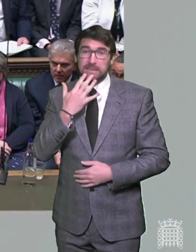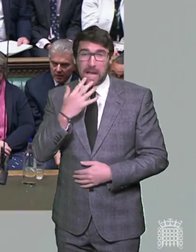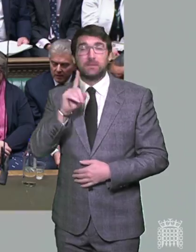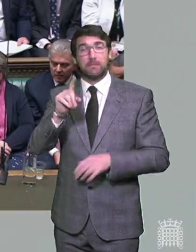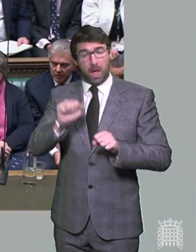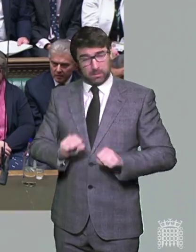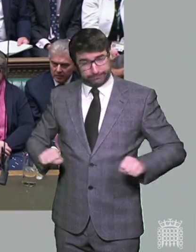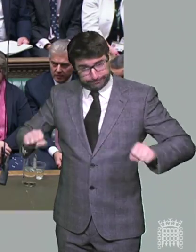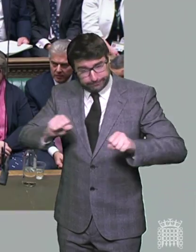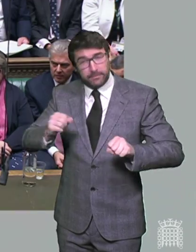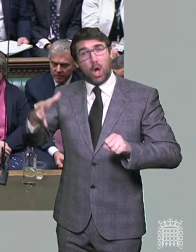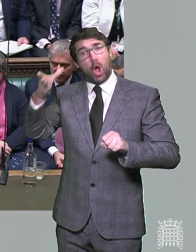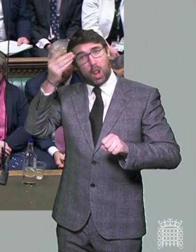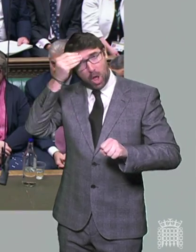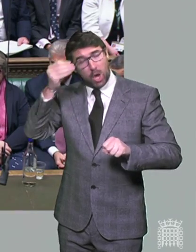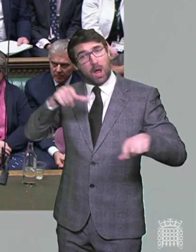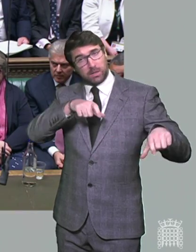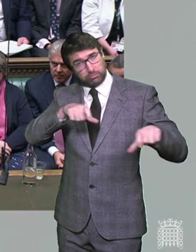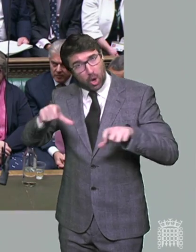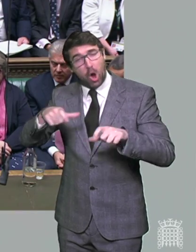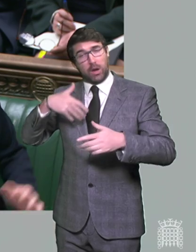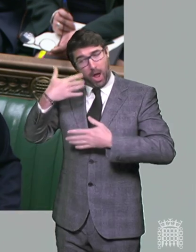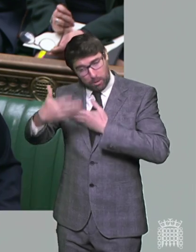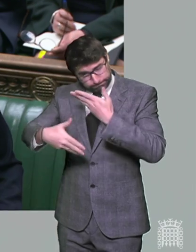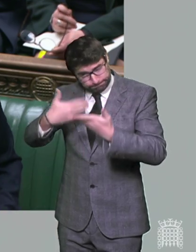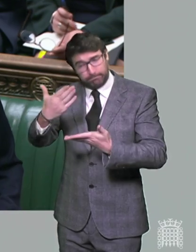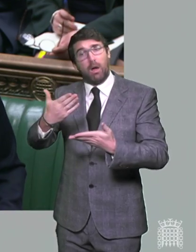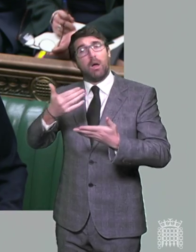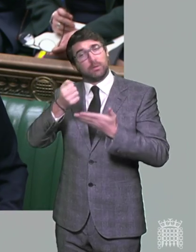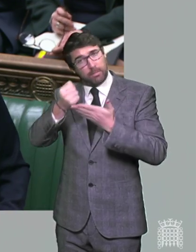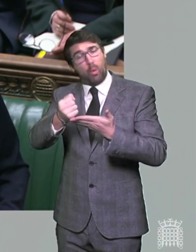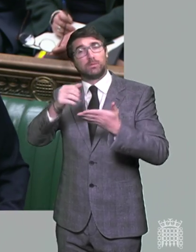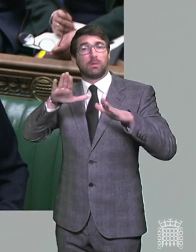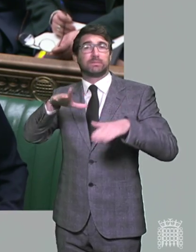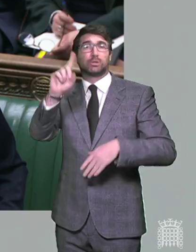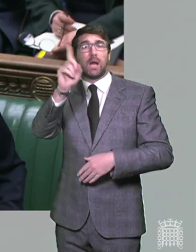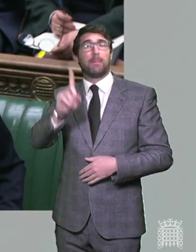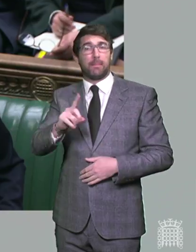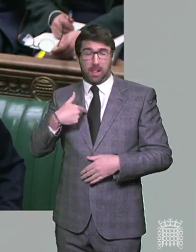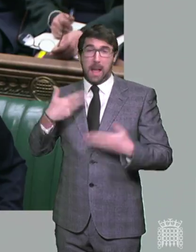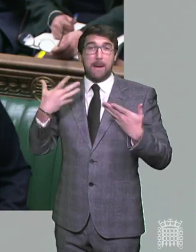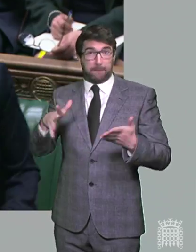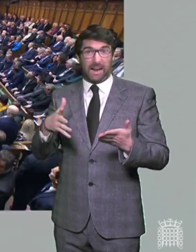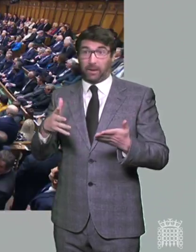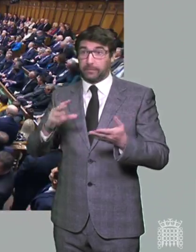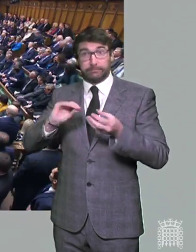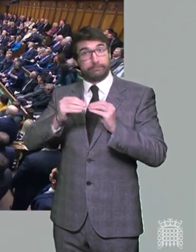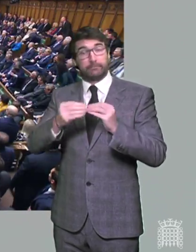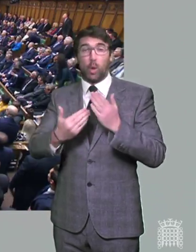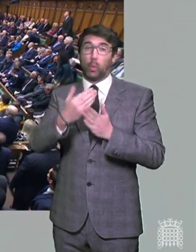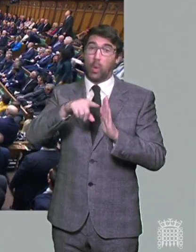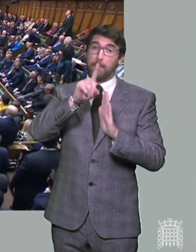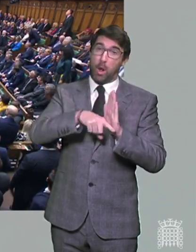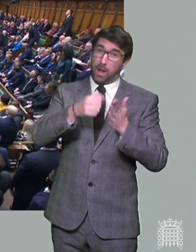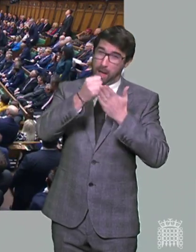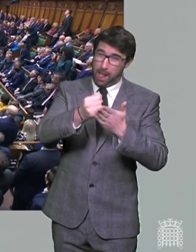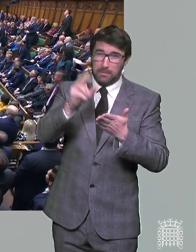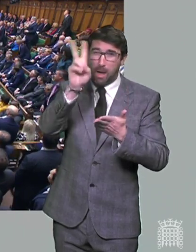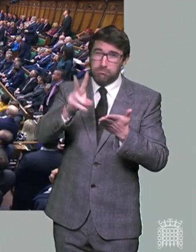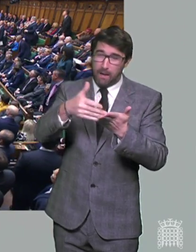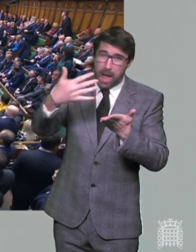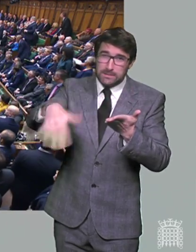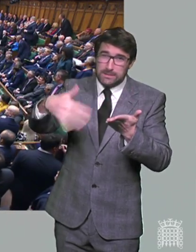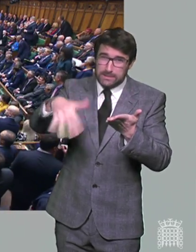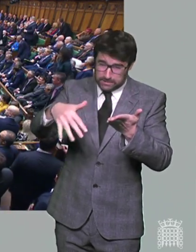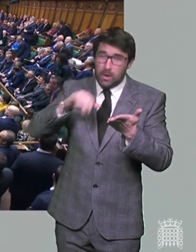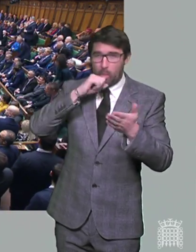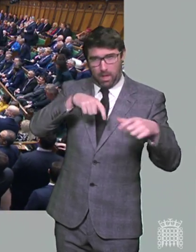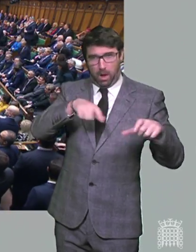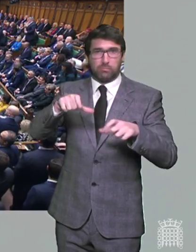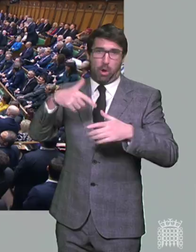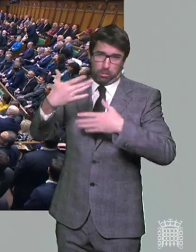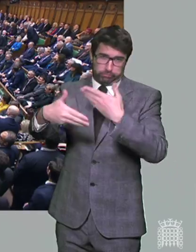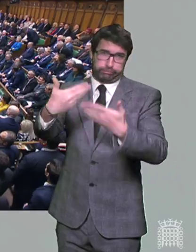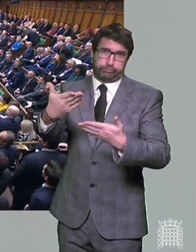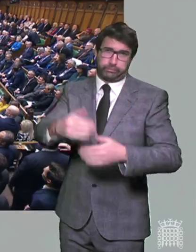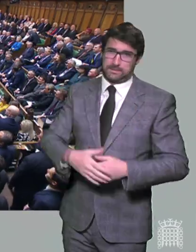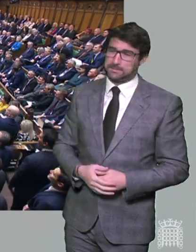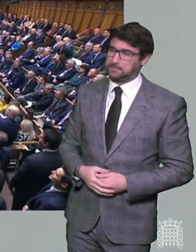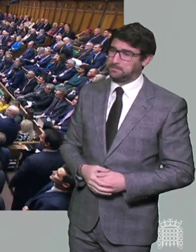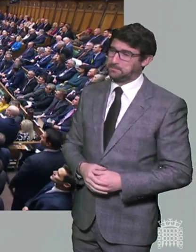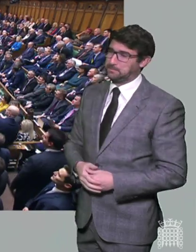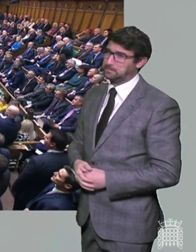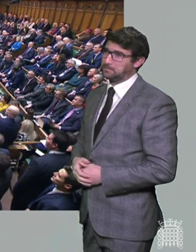We have delivered the energy price guarantee, we have helped people this winter, and I will continue to do that.